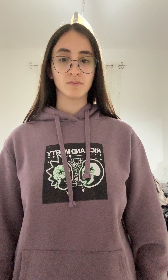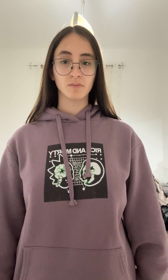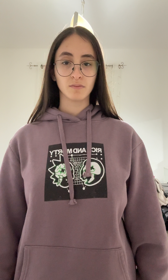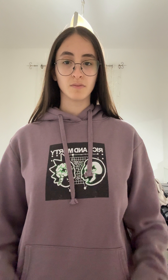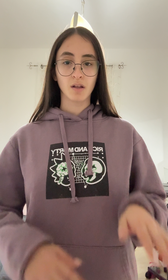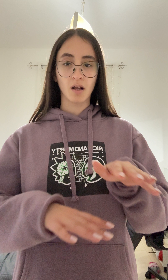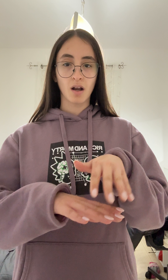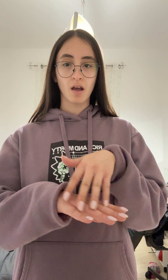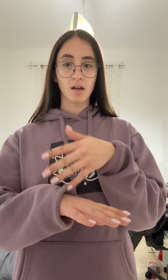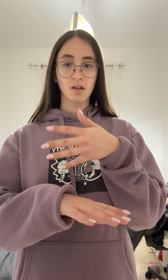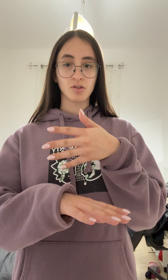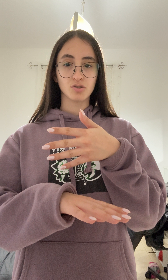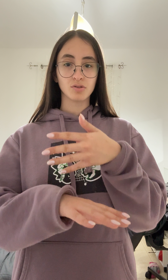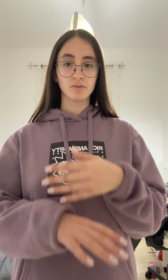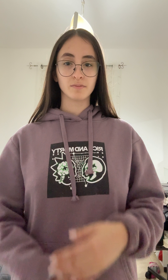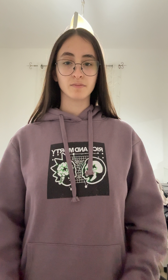להרגיש